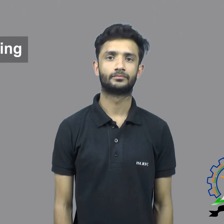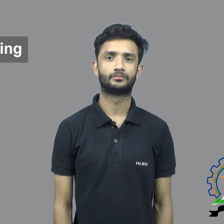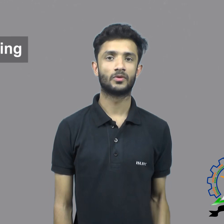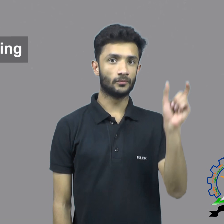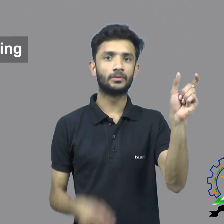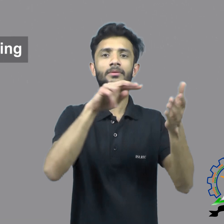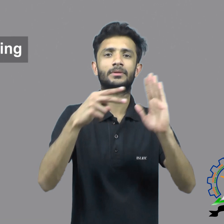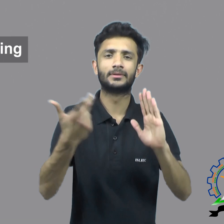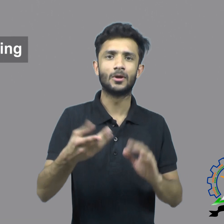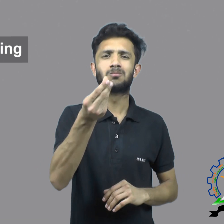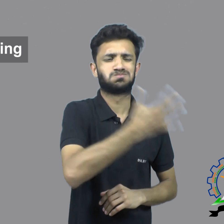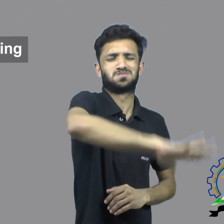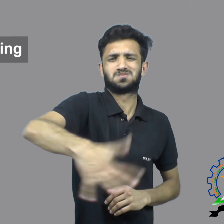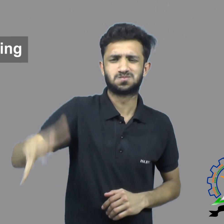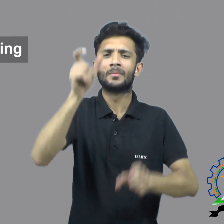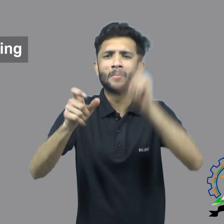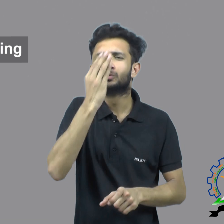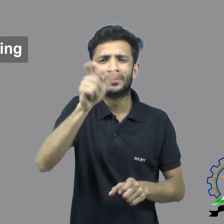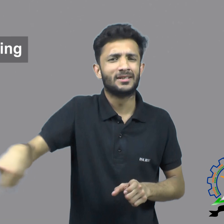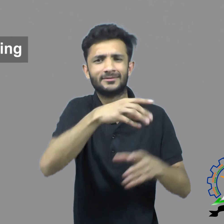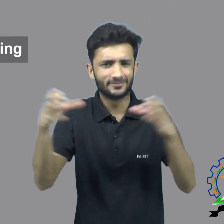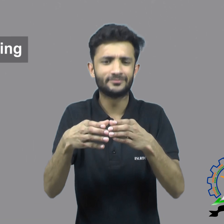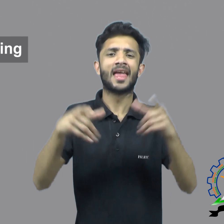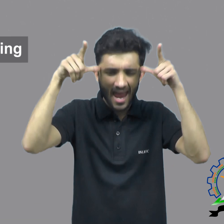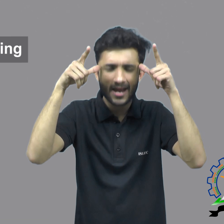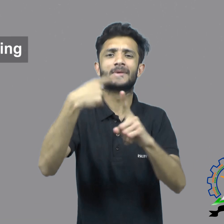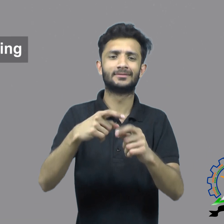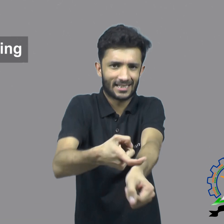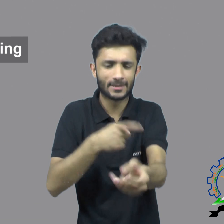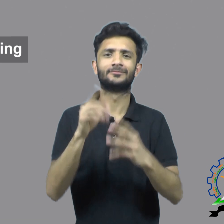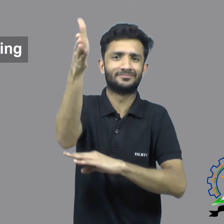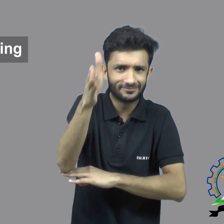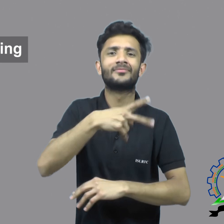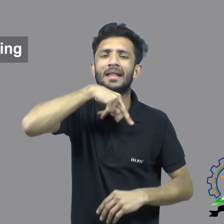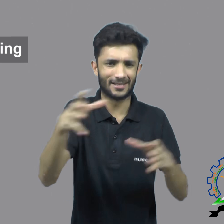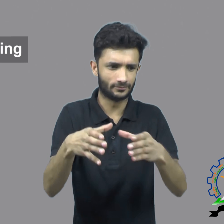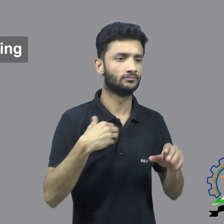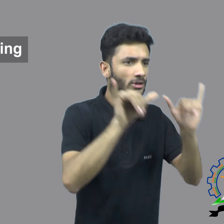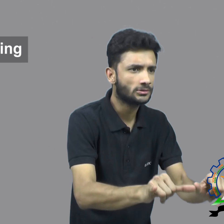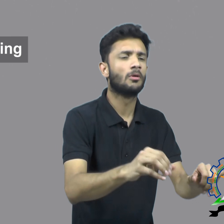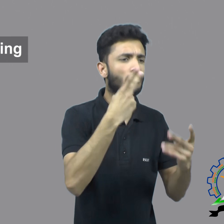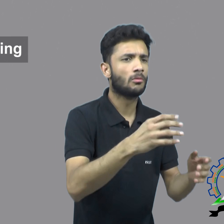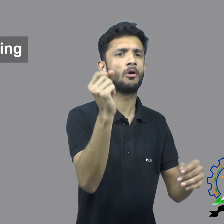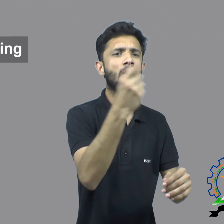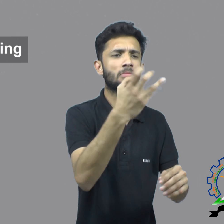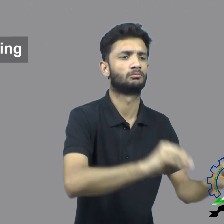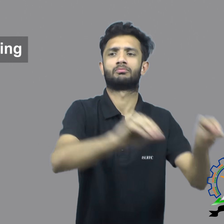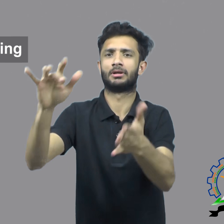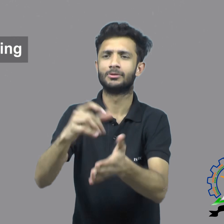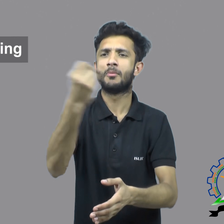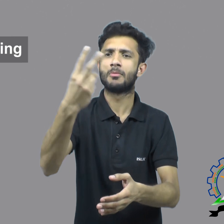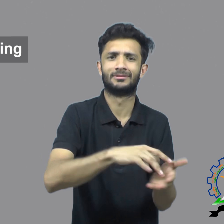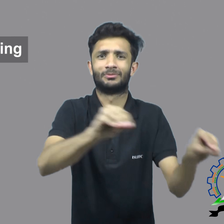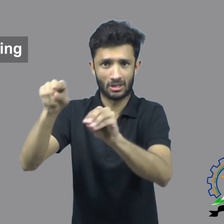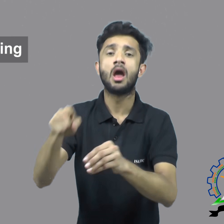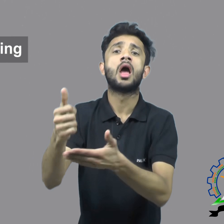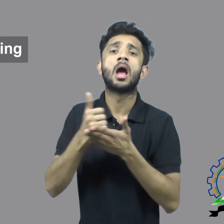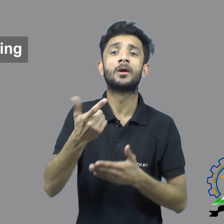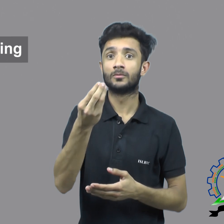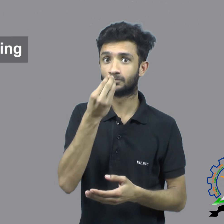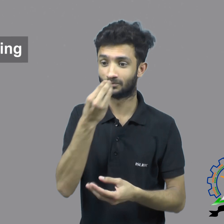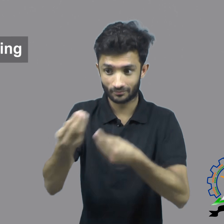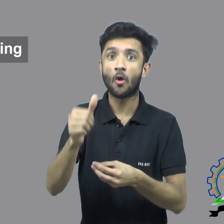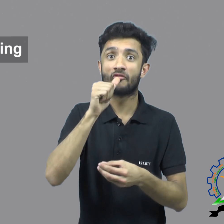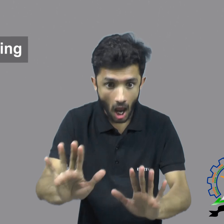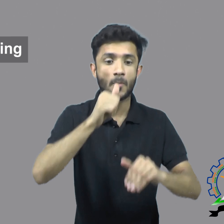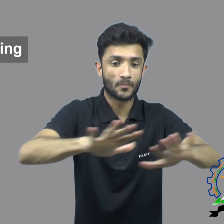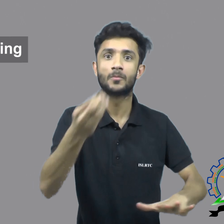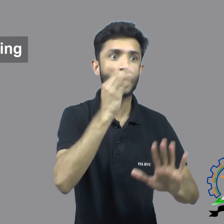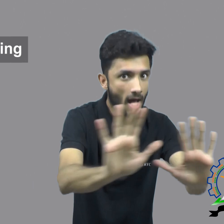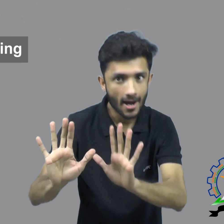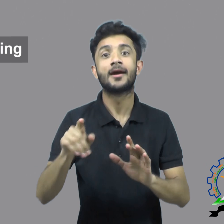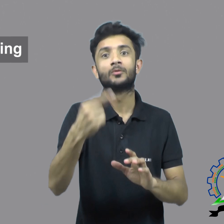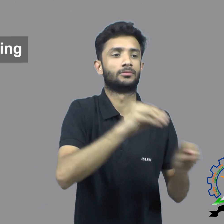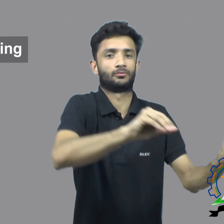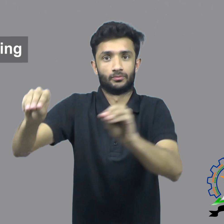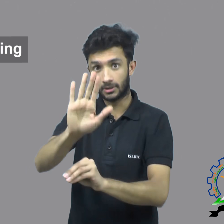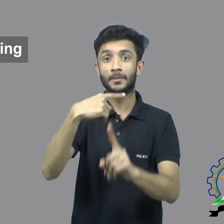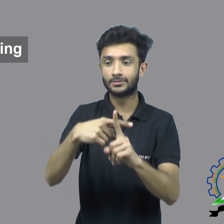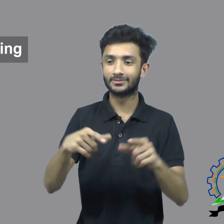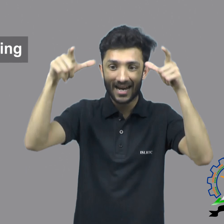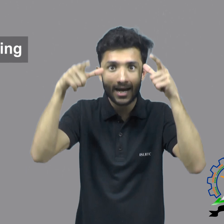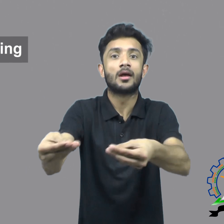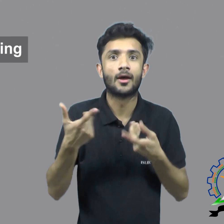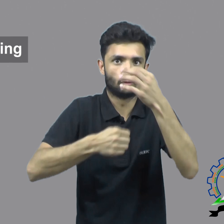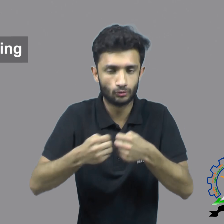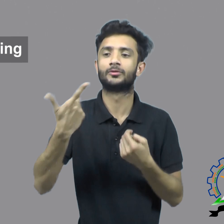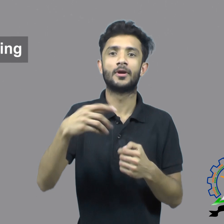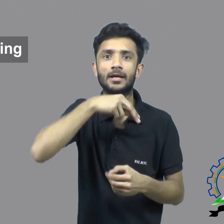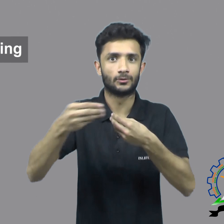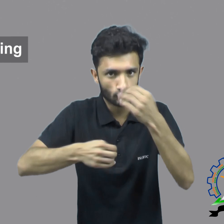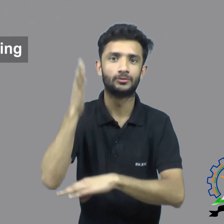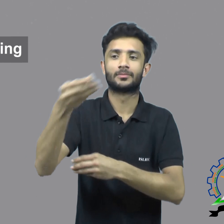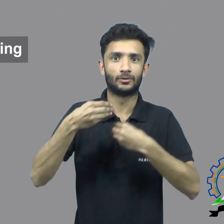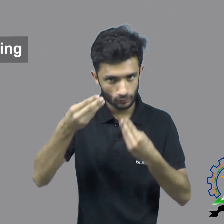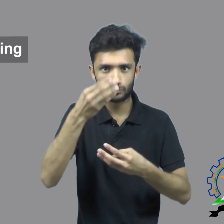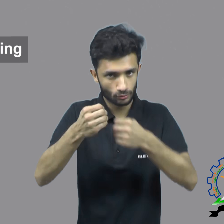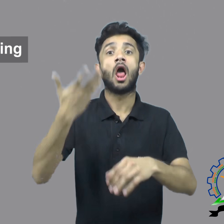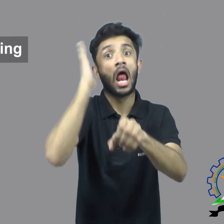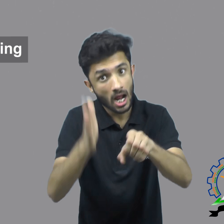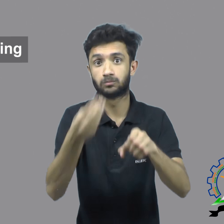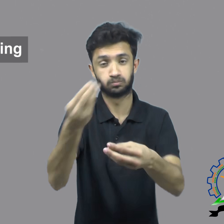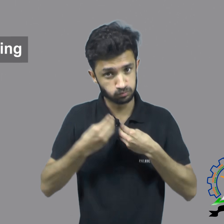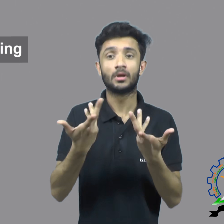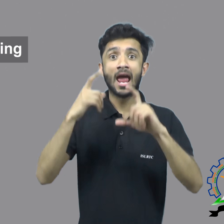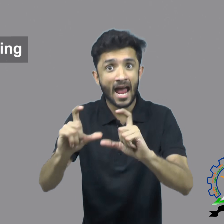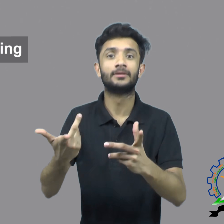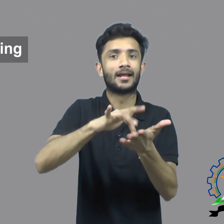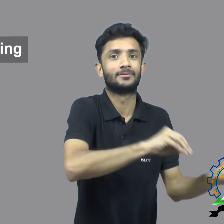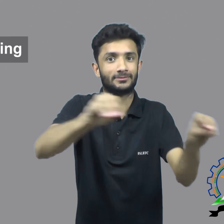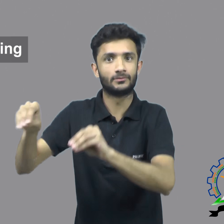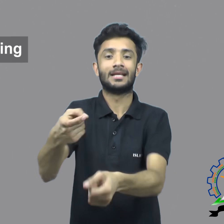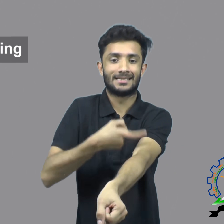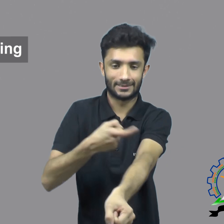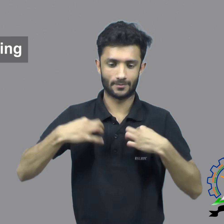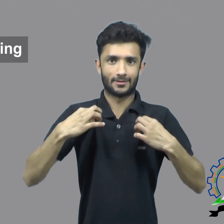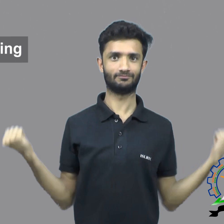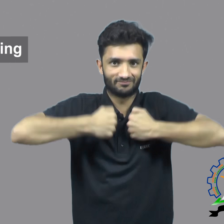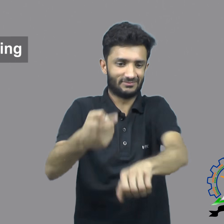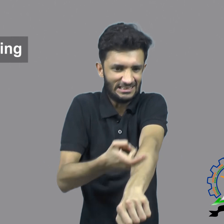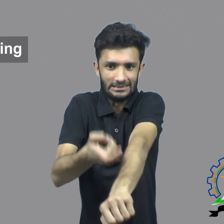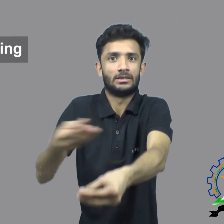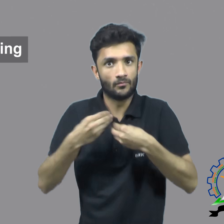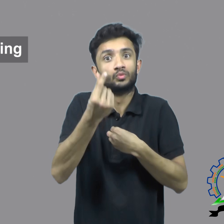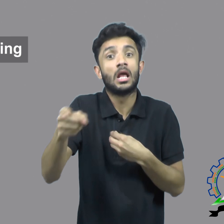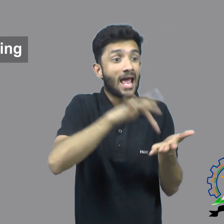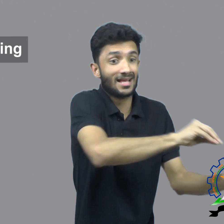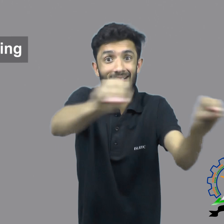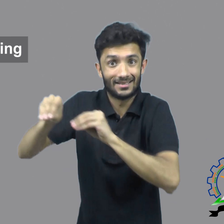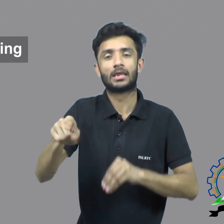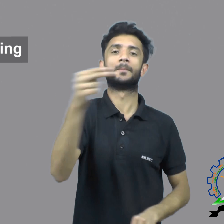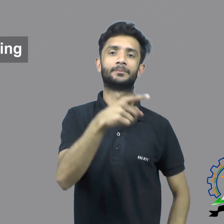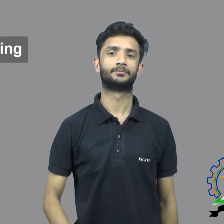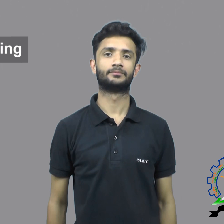Nomadic Herding